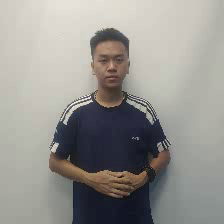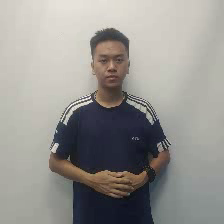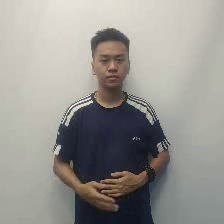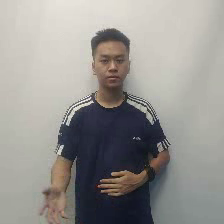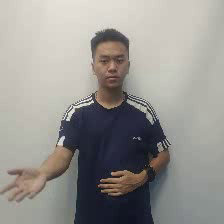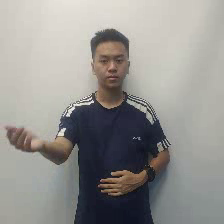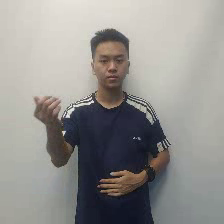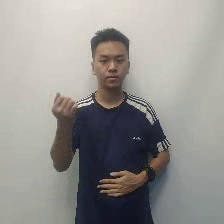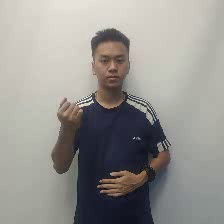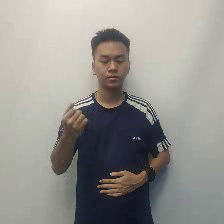Sử dụng